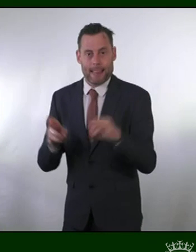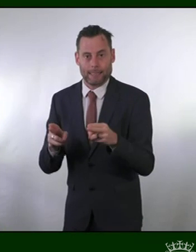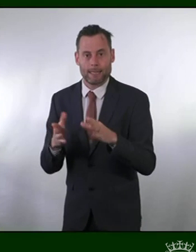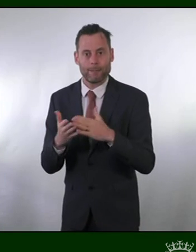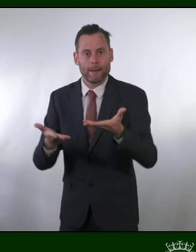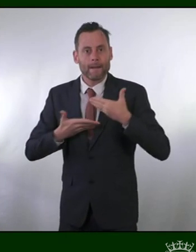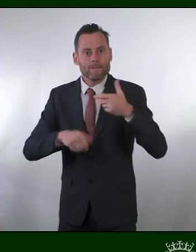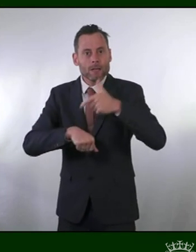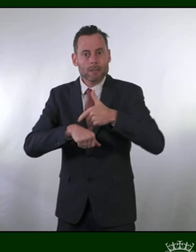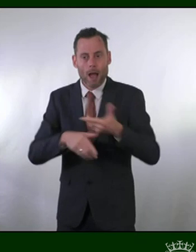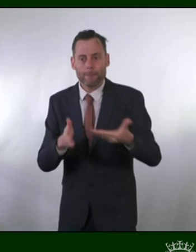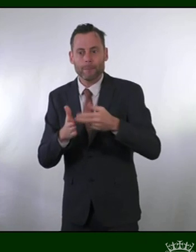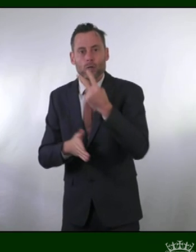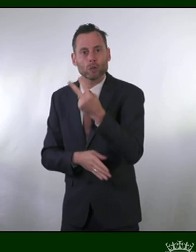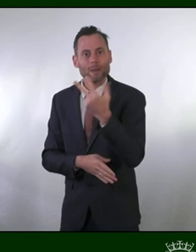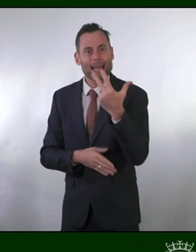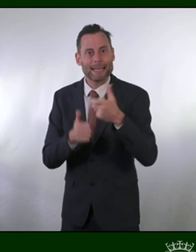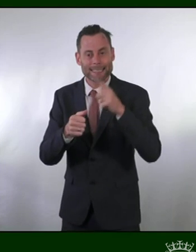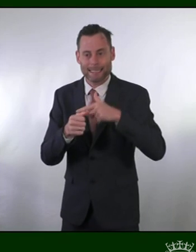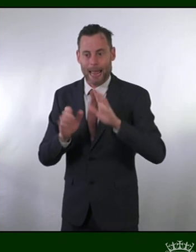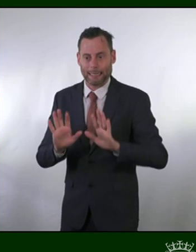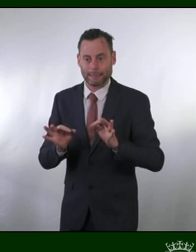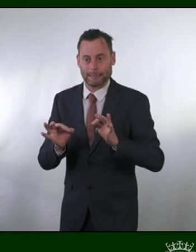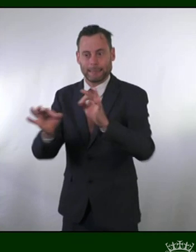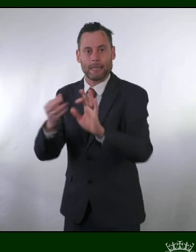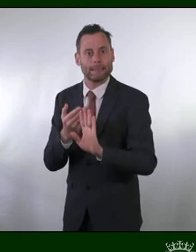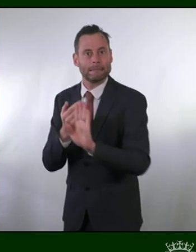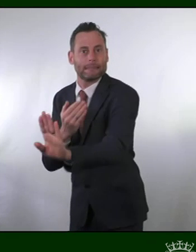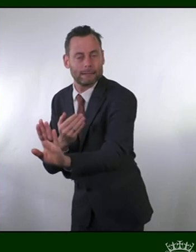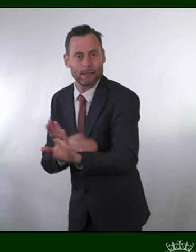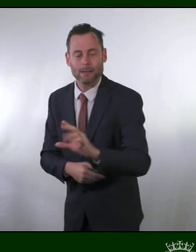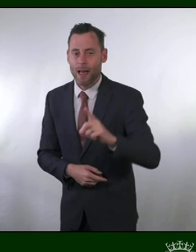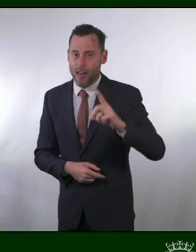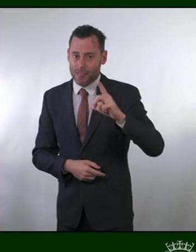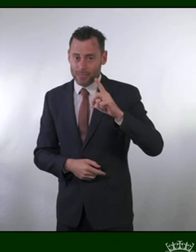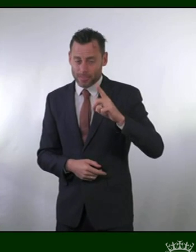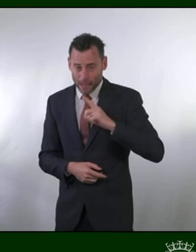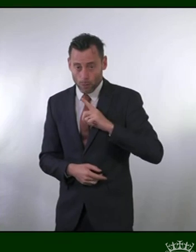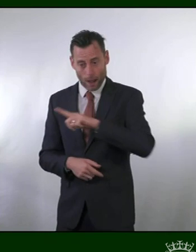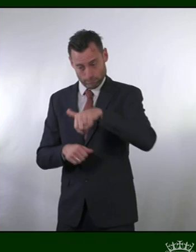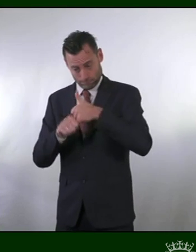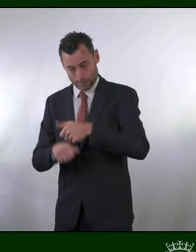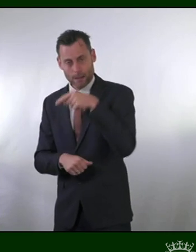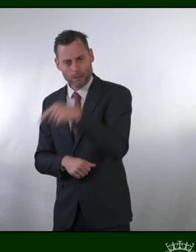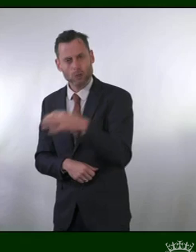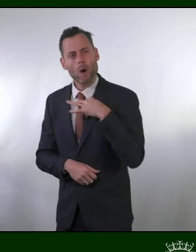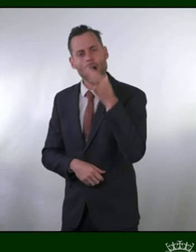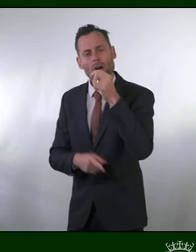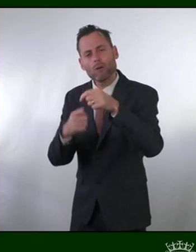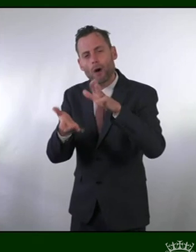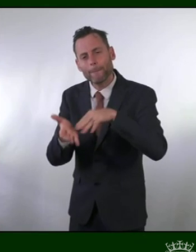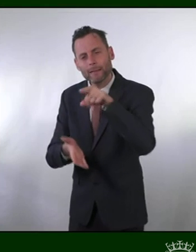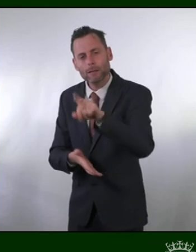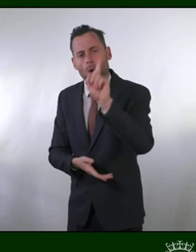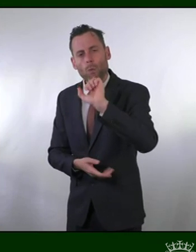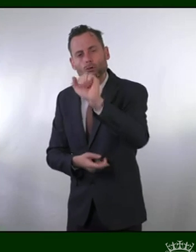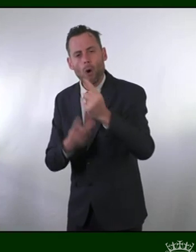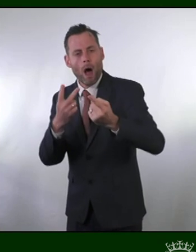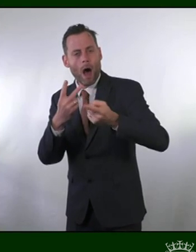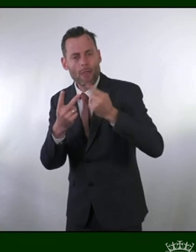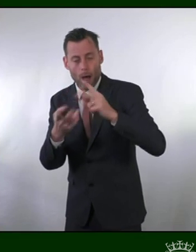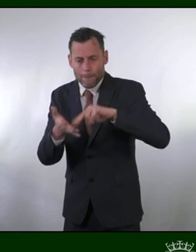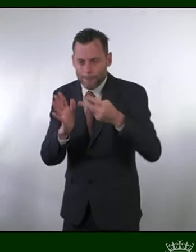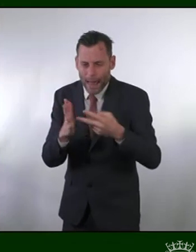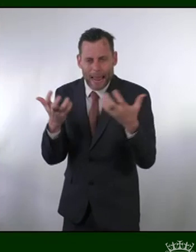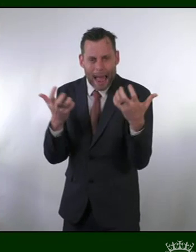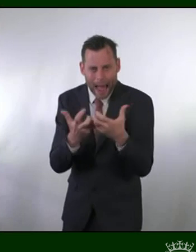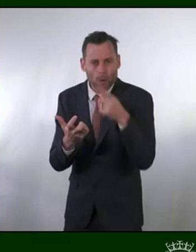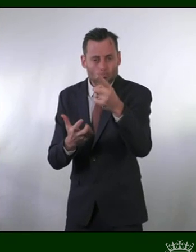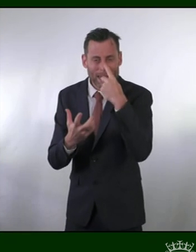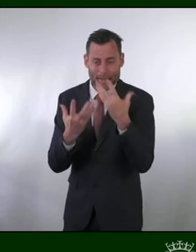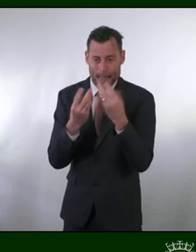All three are vital, and that is why Labour backs it, so can the Prime Minister tell us what is his alternative plan to get R below 1?